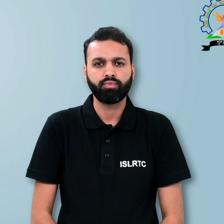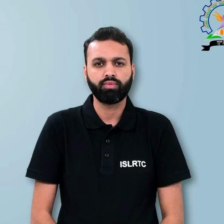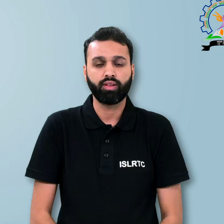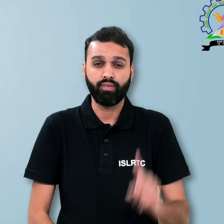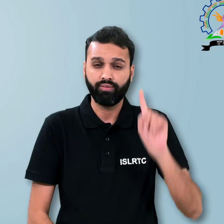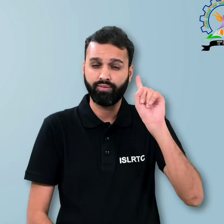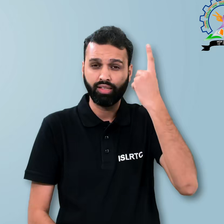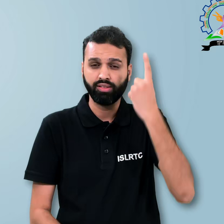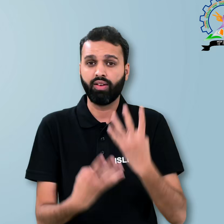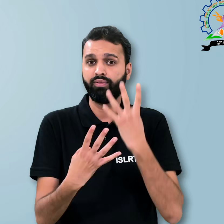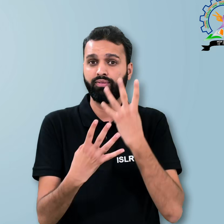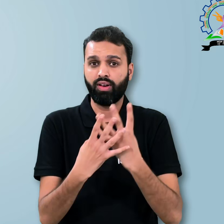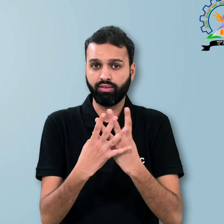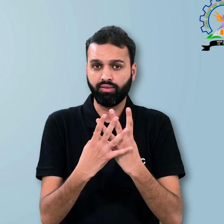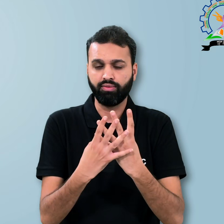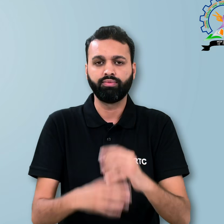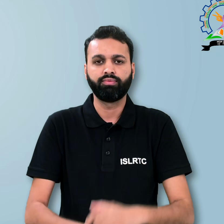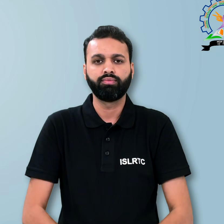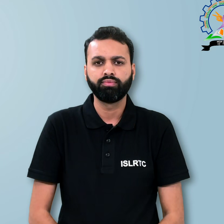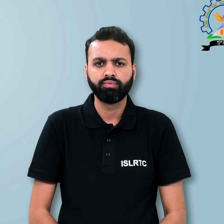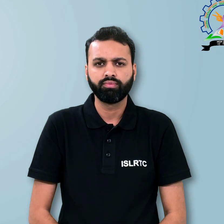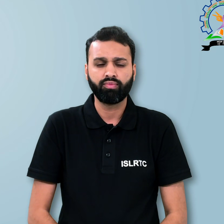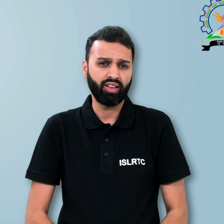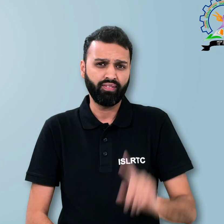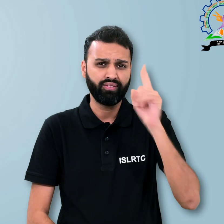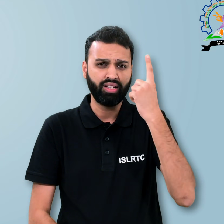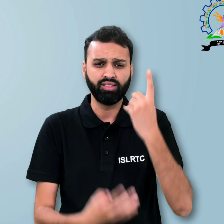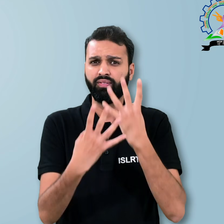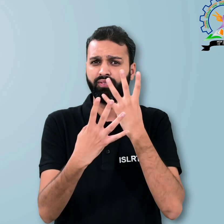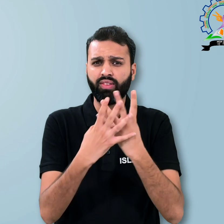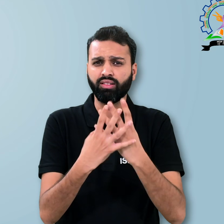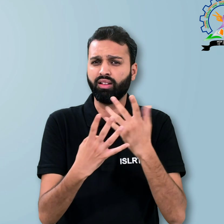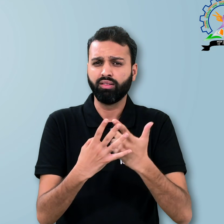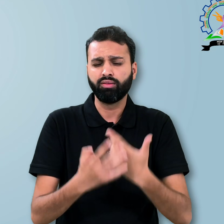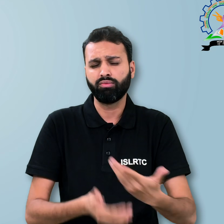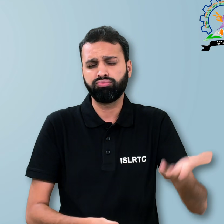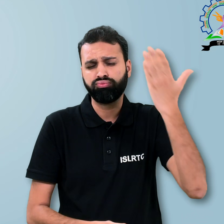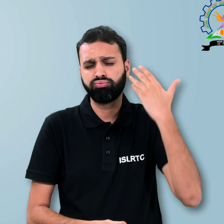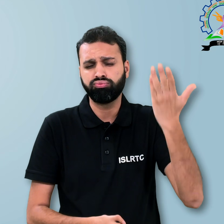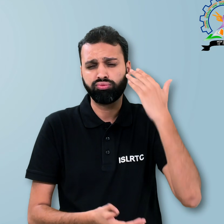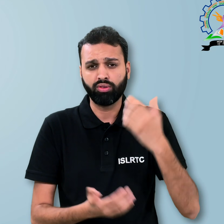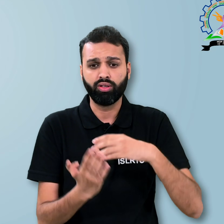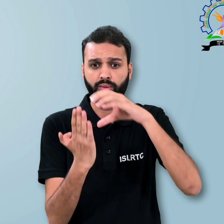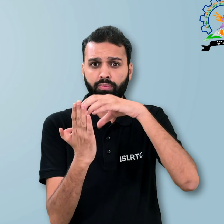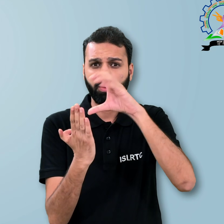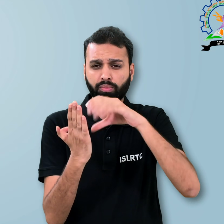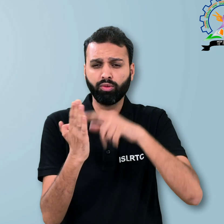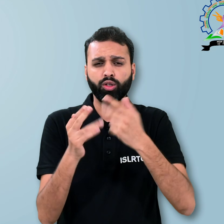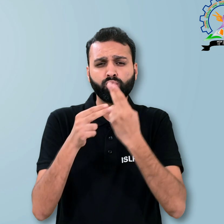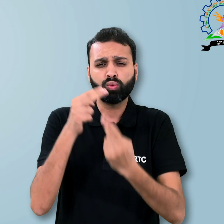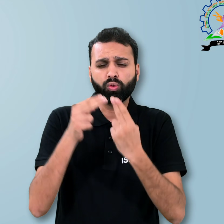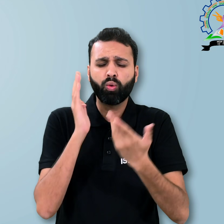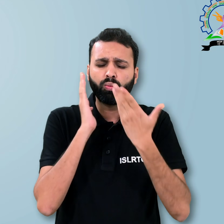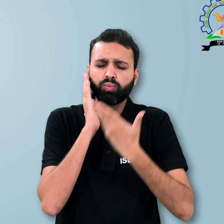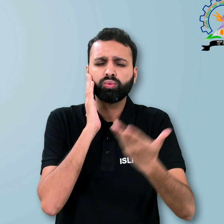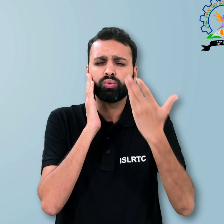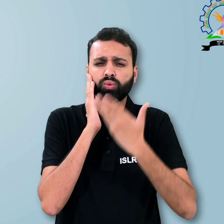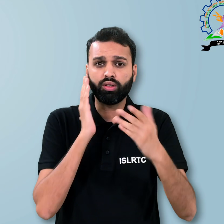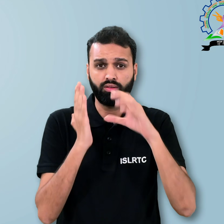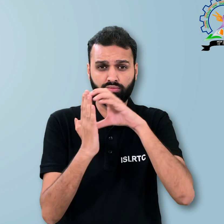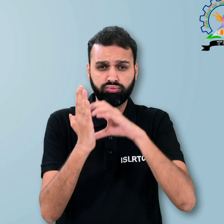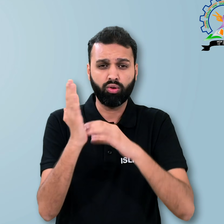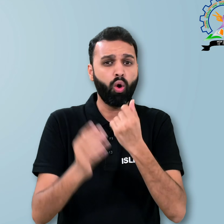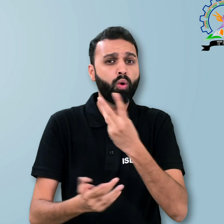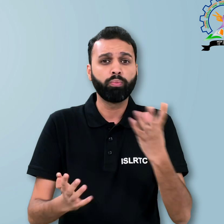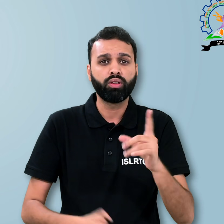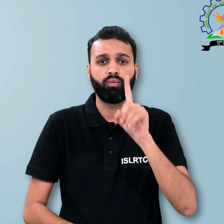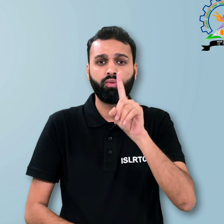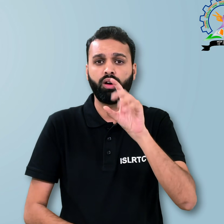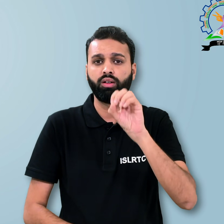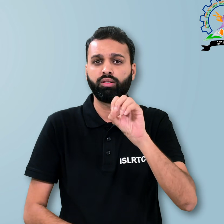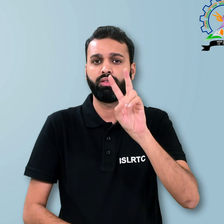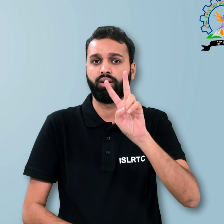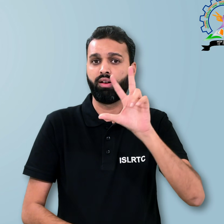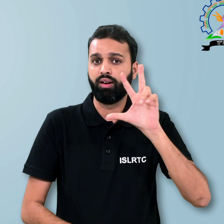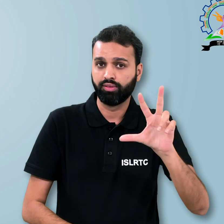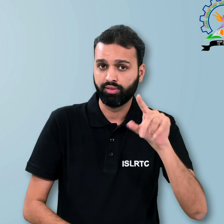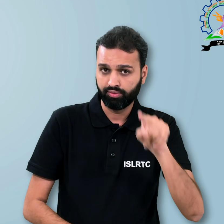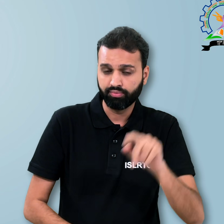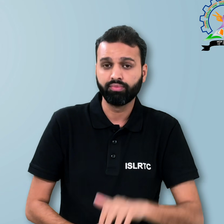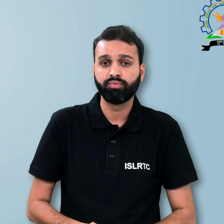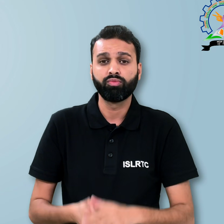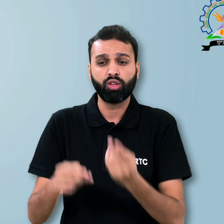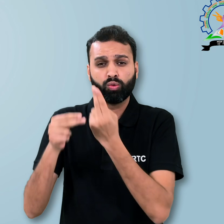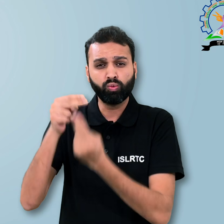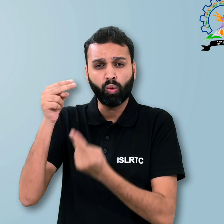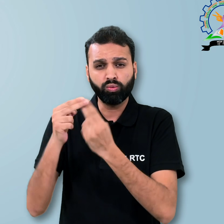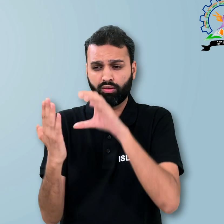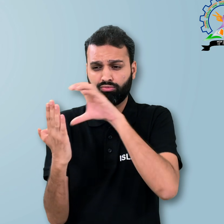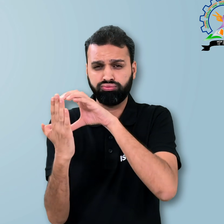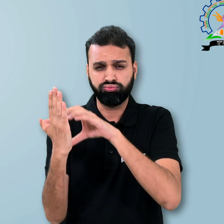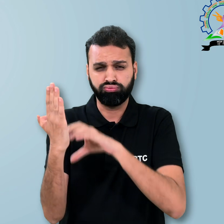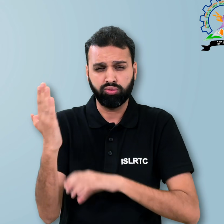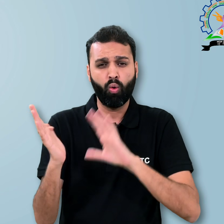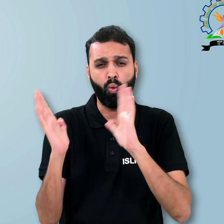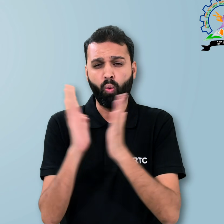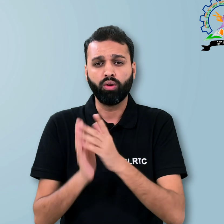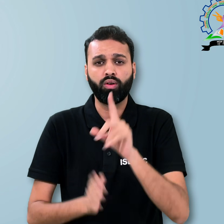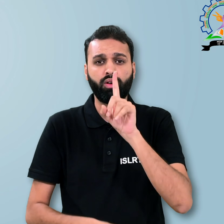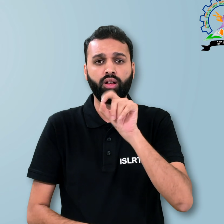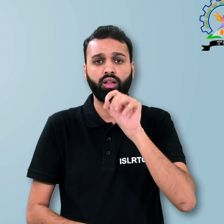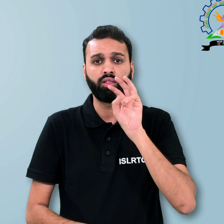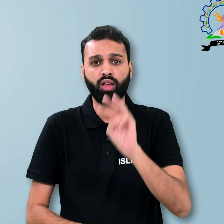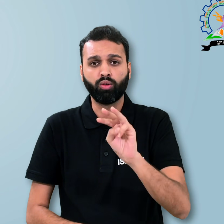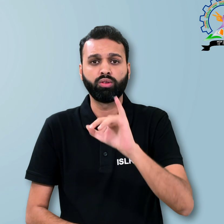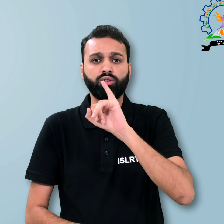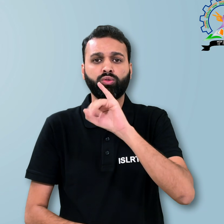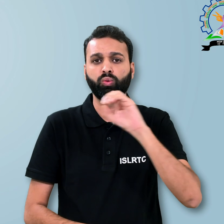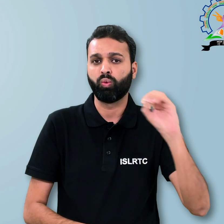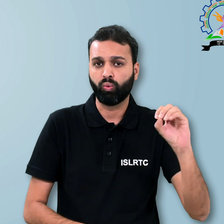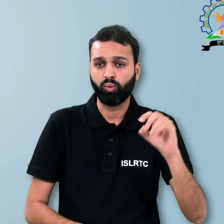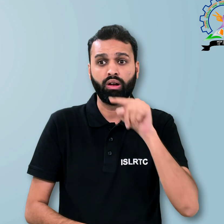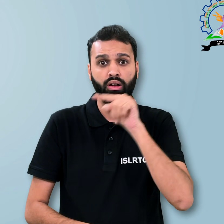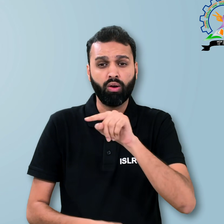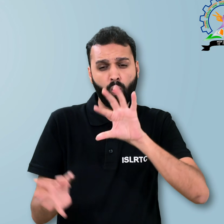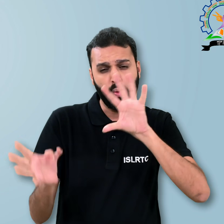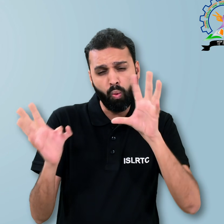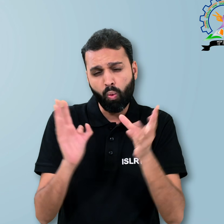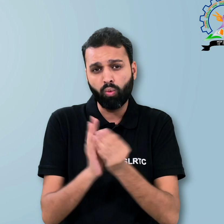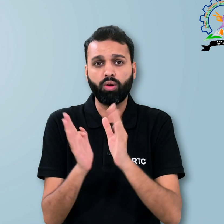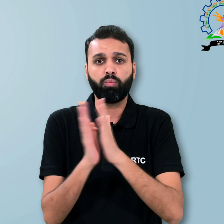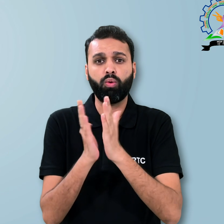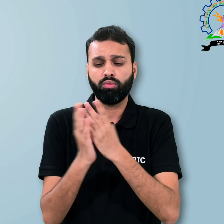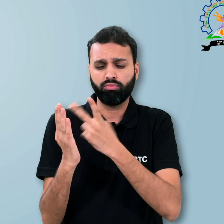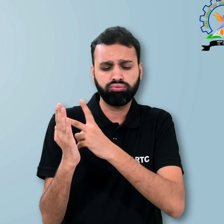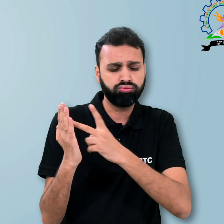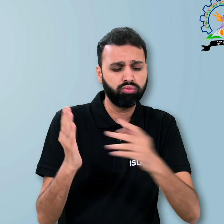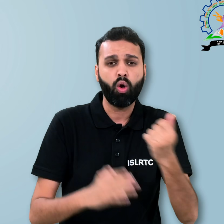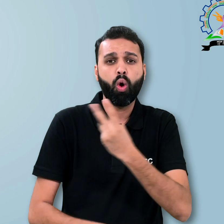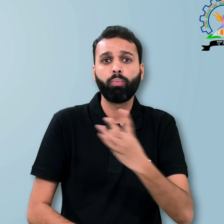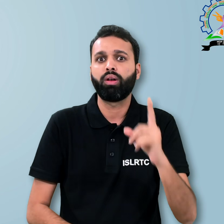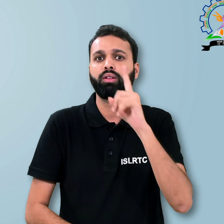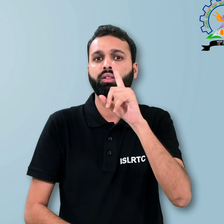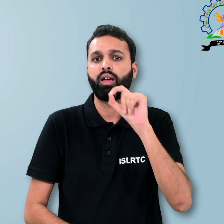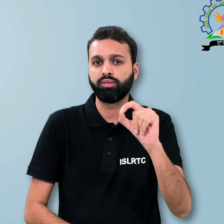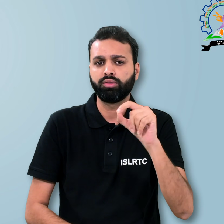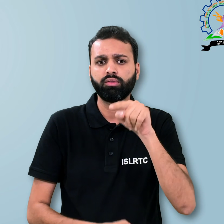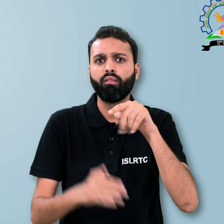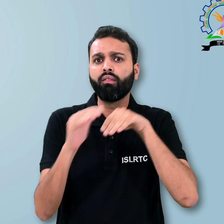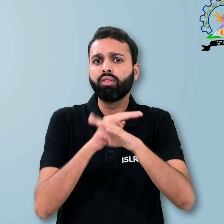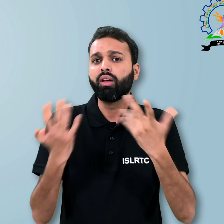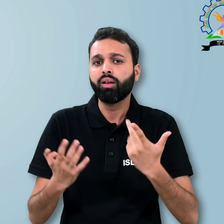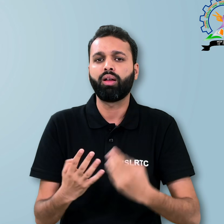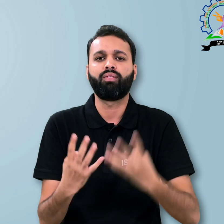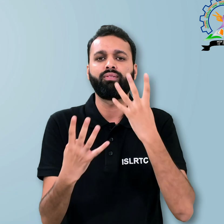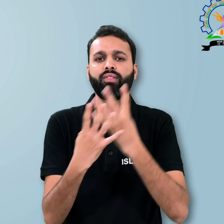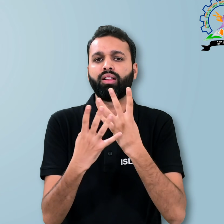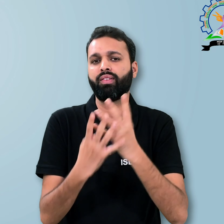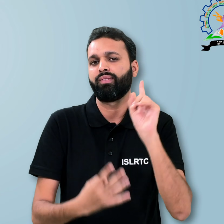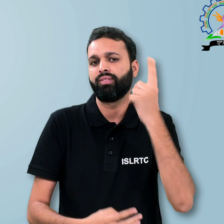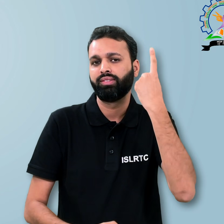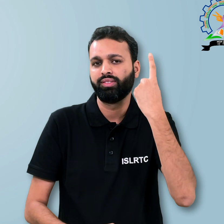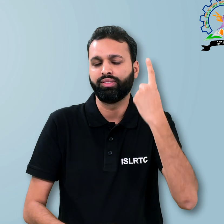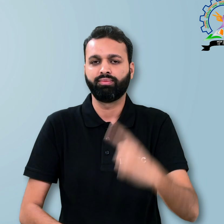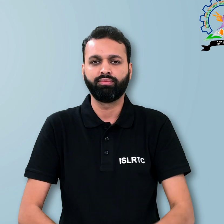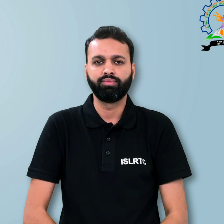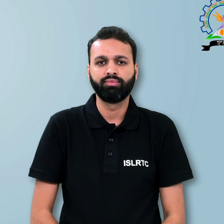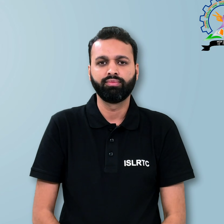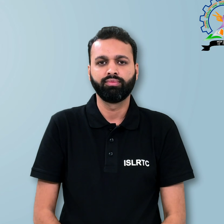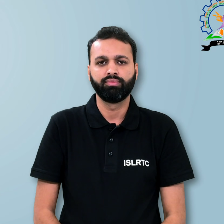Rigveda Rig Veda is the first and the oldest of the four vedas. It is a collection of 1028 hymns and 10600 verses divided into 10 mandalas (books). It is in the first veda.